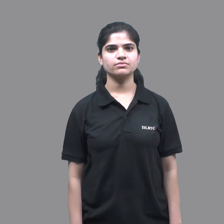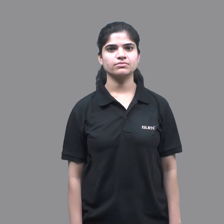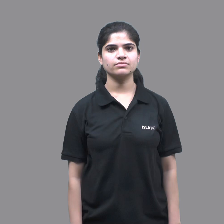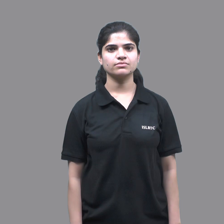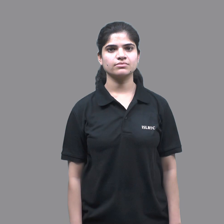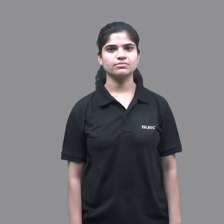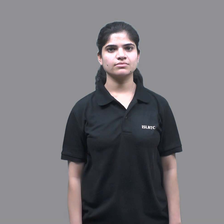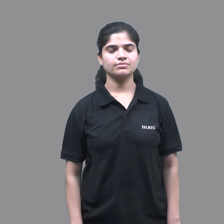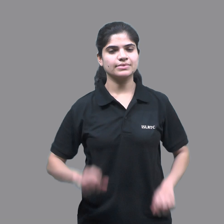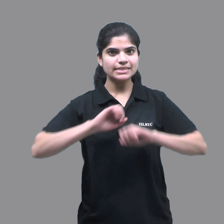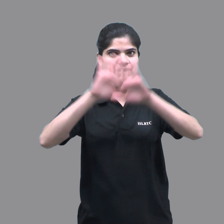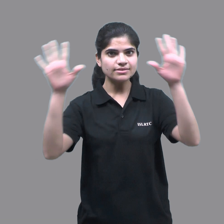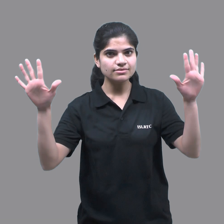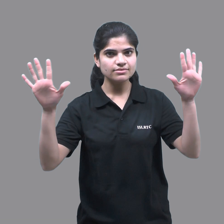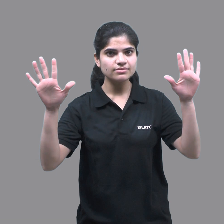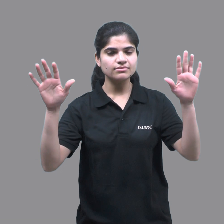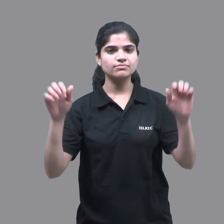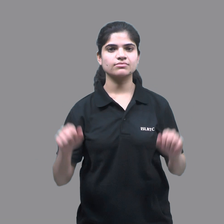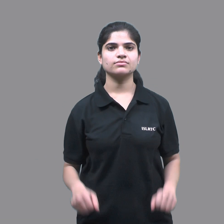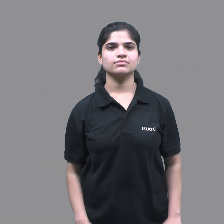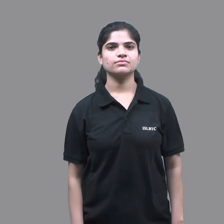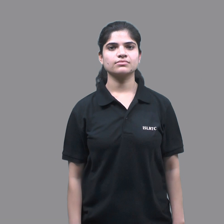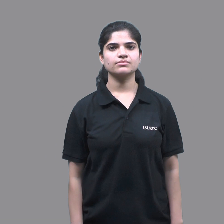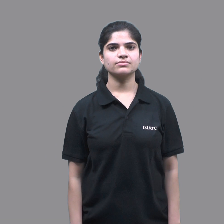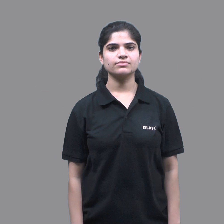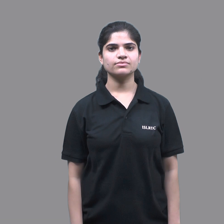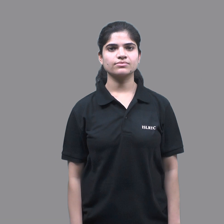Clear